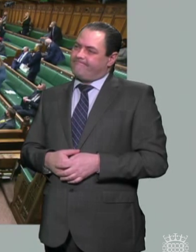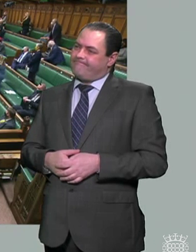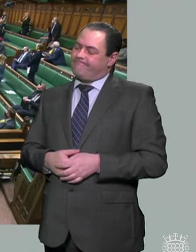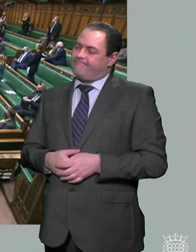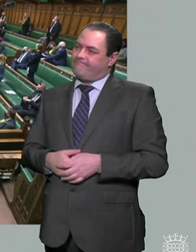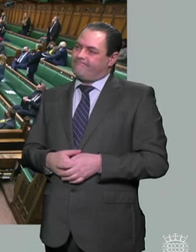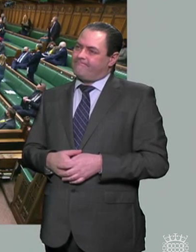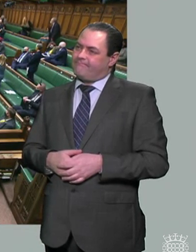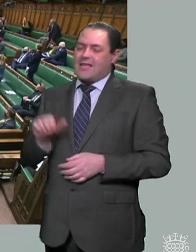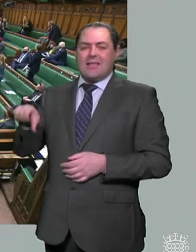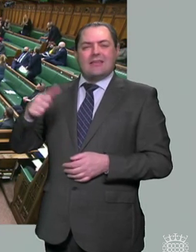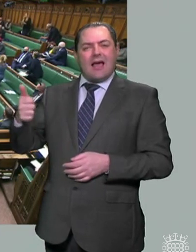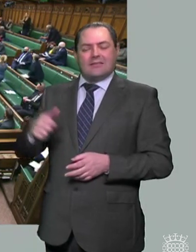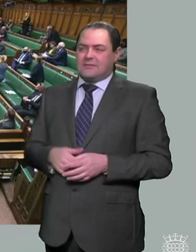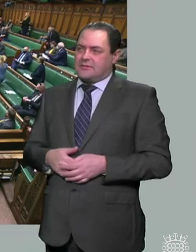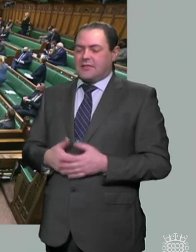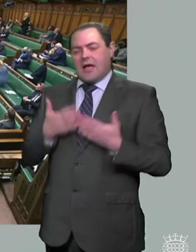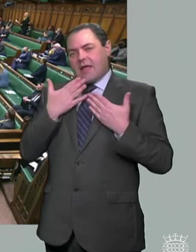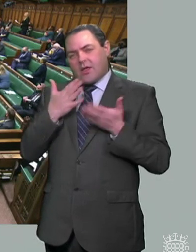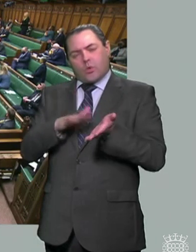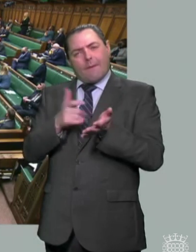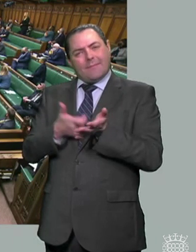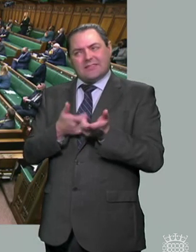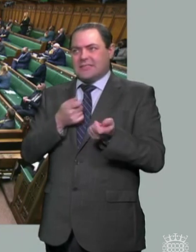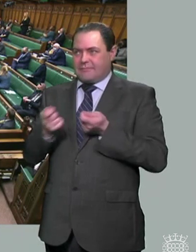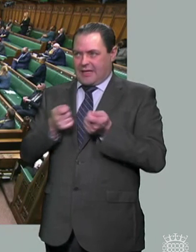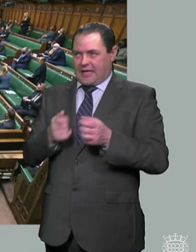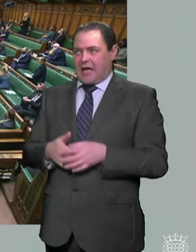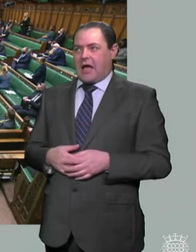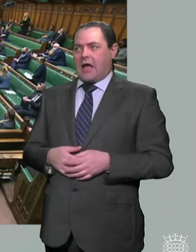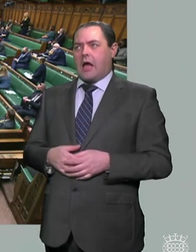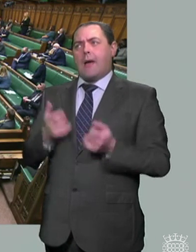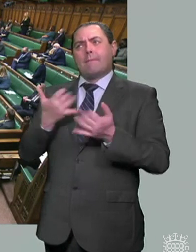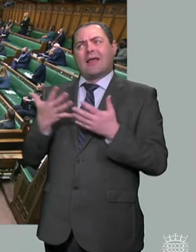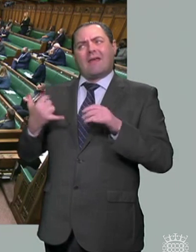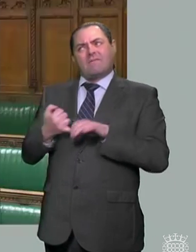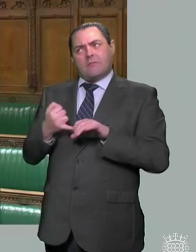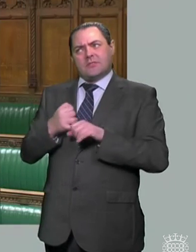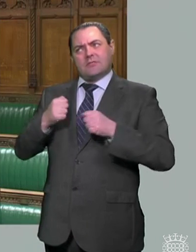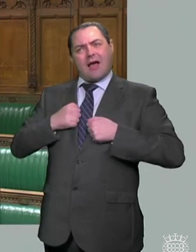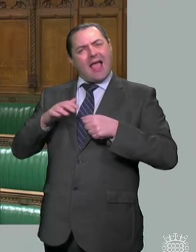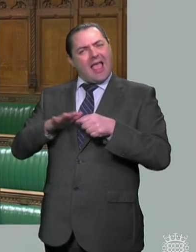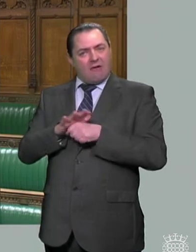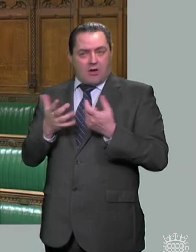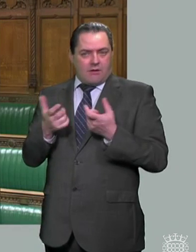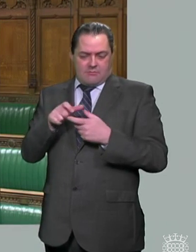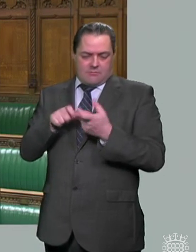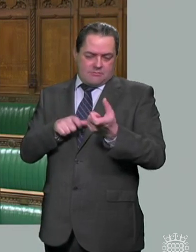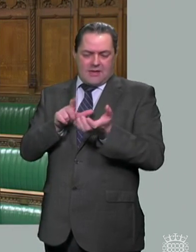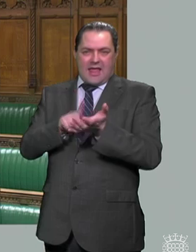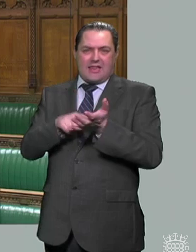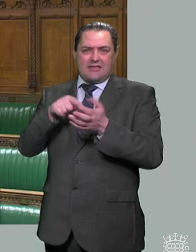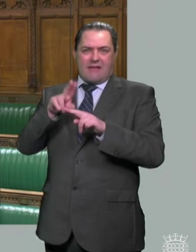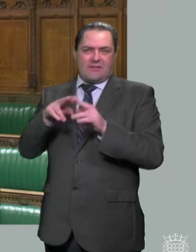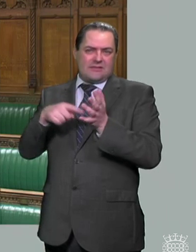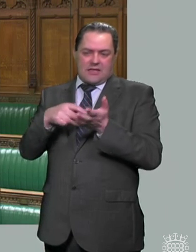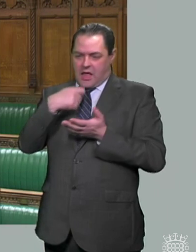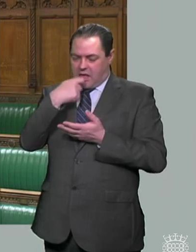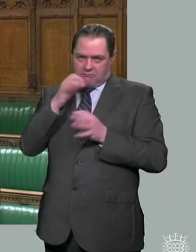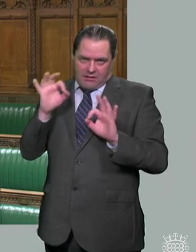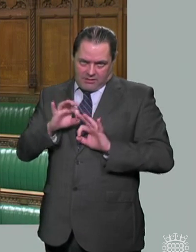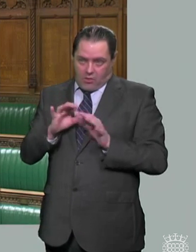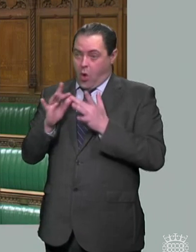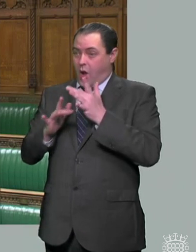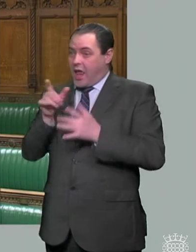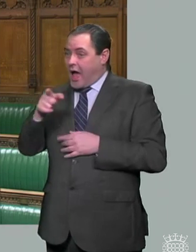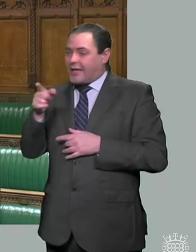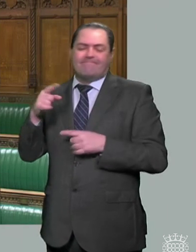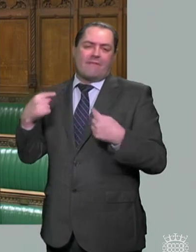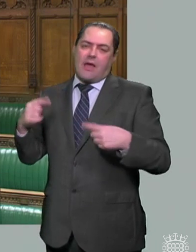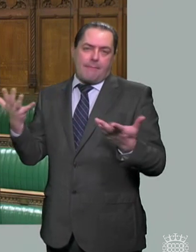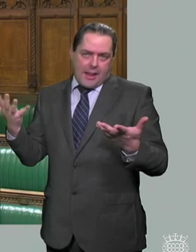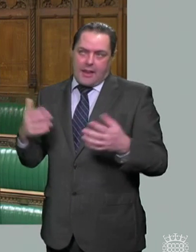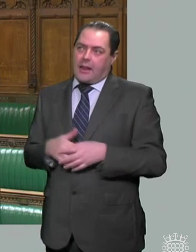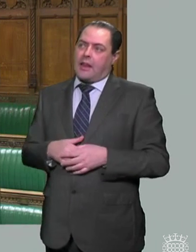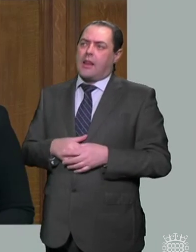As is the case for Members across the House, many pharmacies in my constituency are out of stock of lateral flow tests, and when people try to order online it says that none are available.